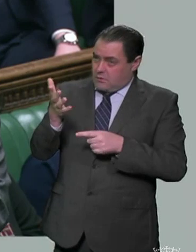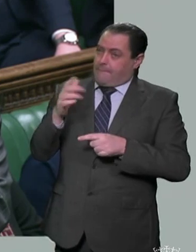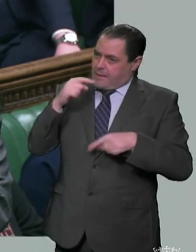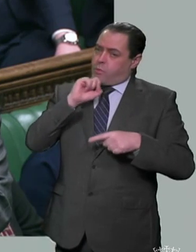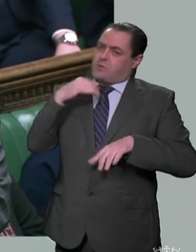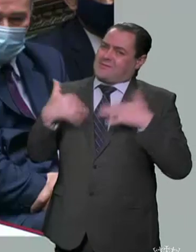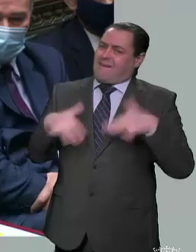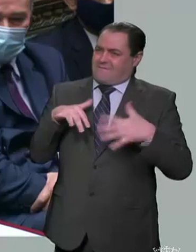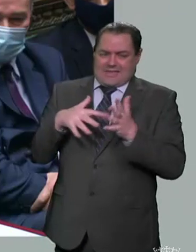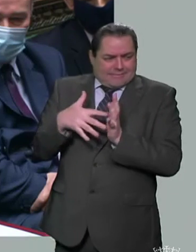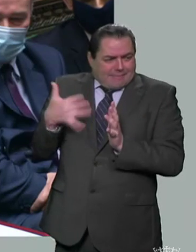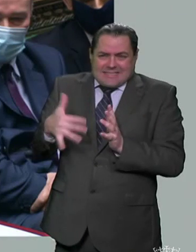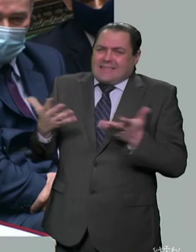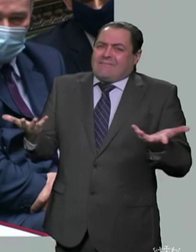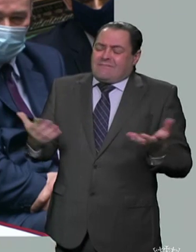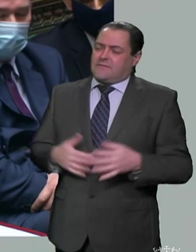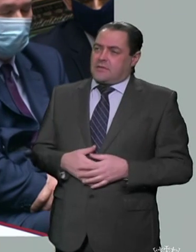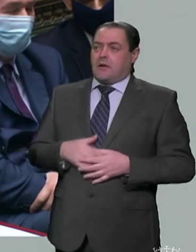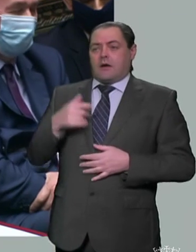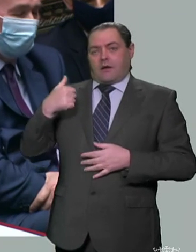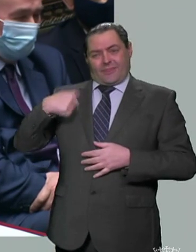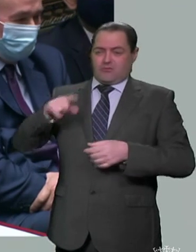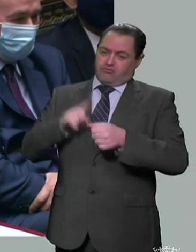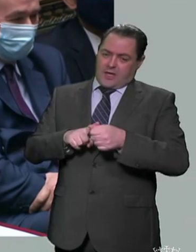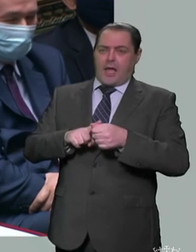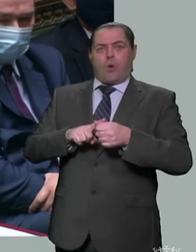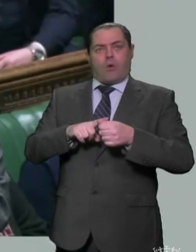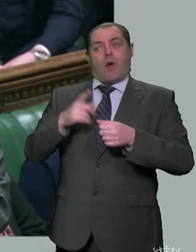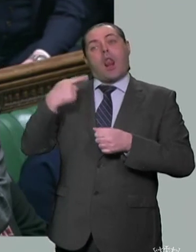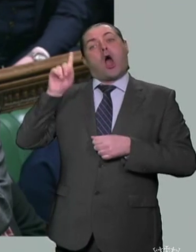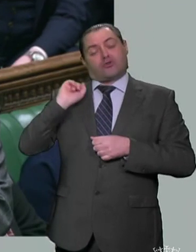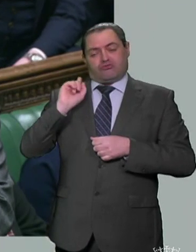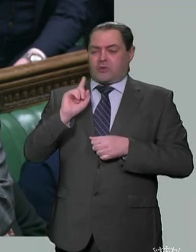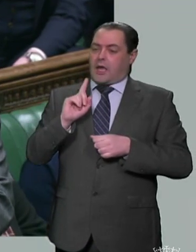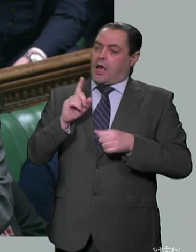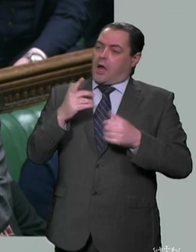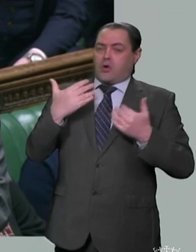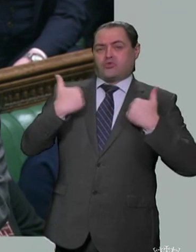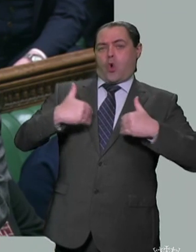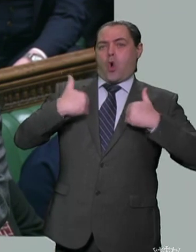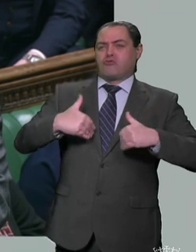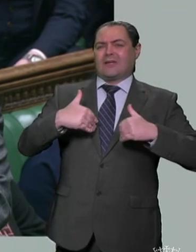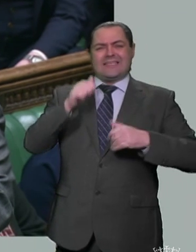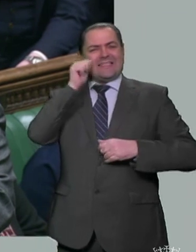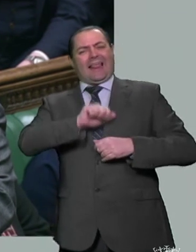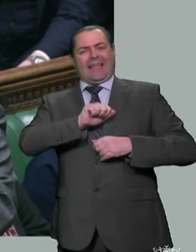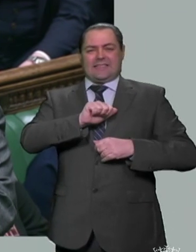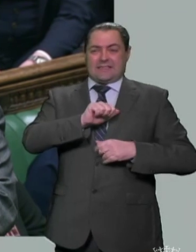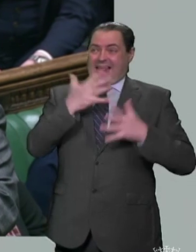We have had the year of Tory sleaze, but now we have the year of Tory squeeze for family budgets.